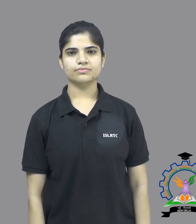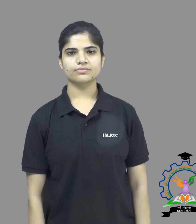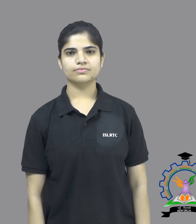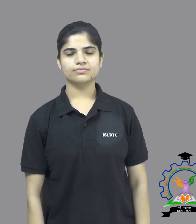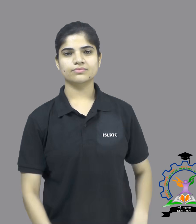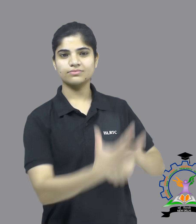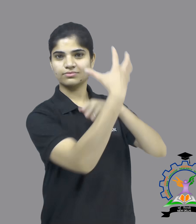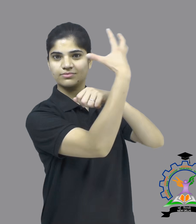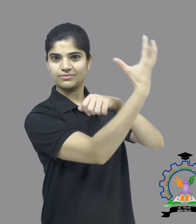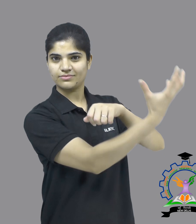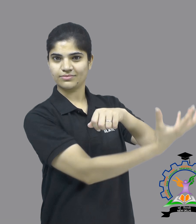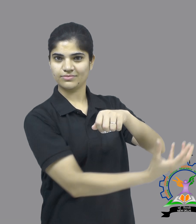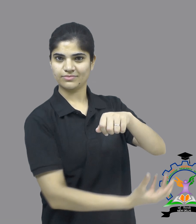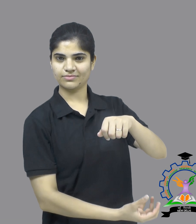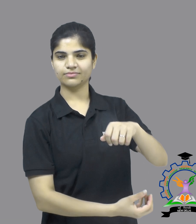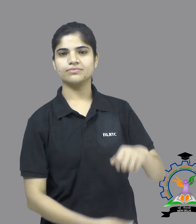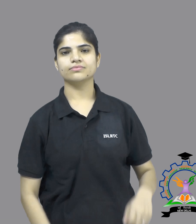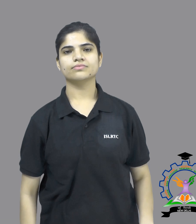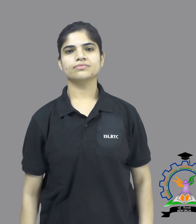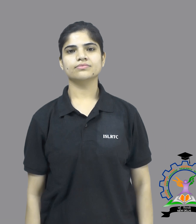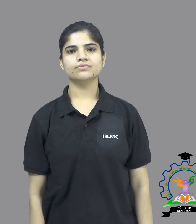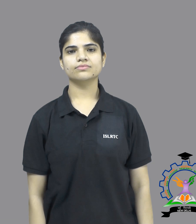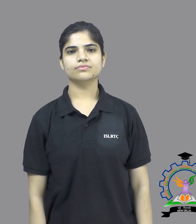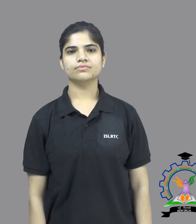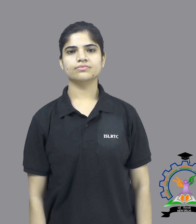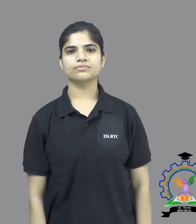Sunset